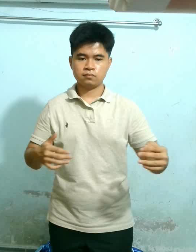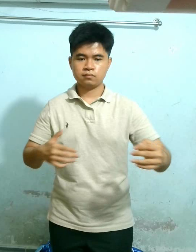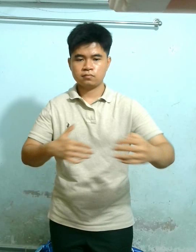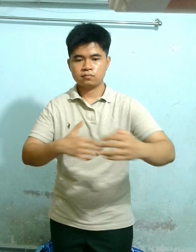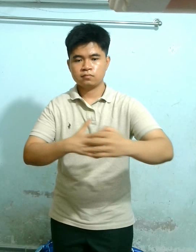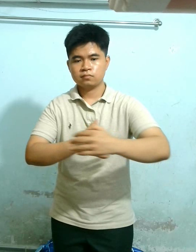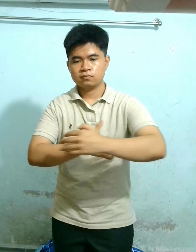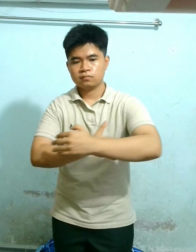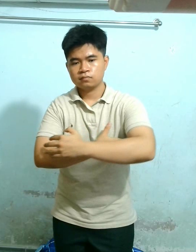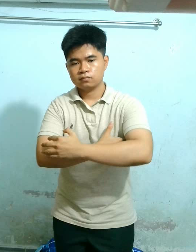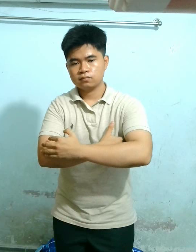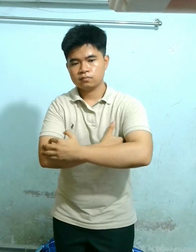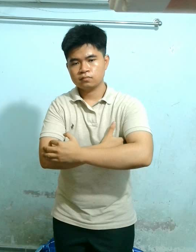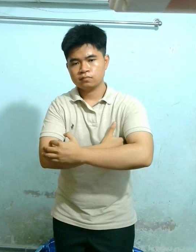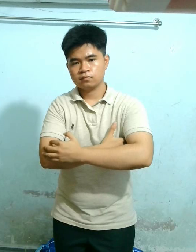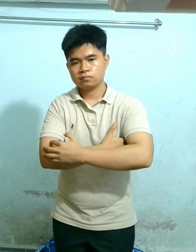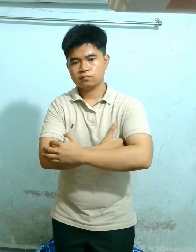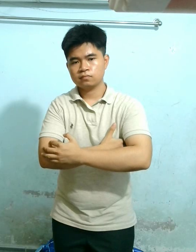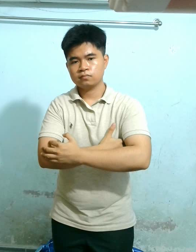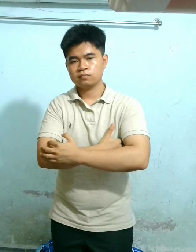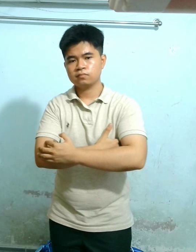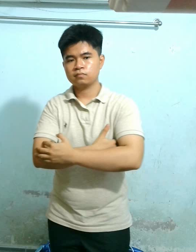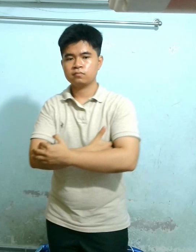om